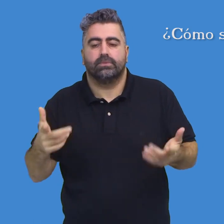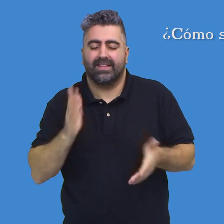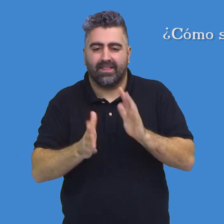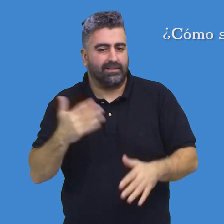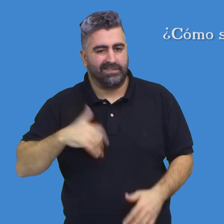terapia